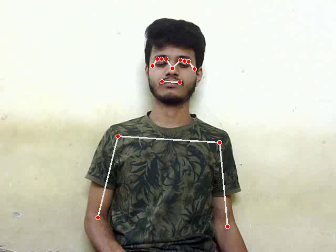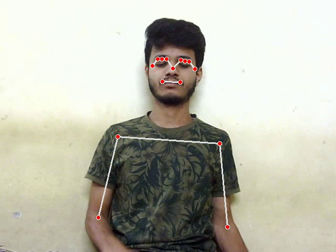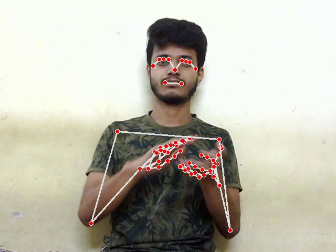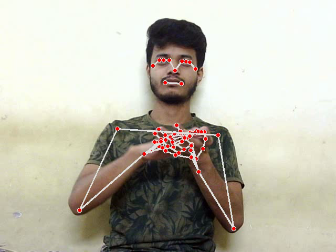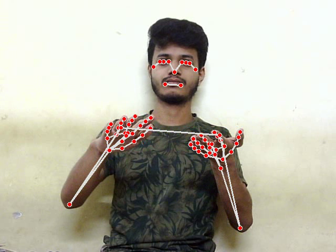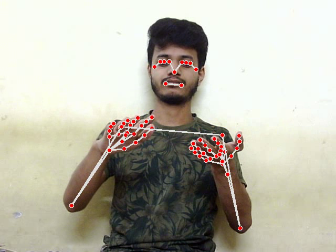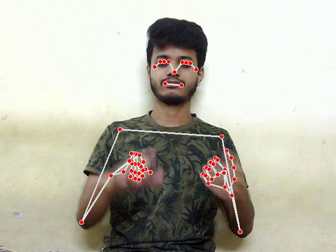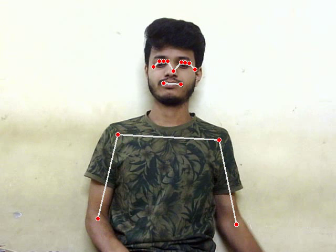nice